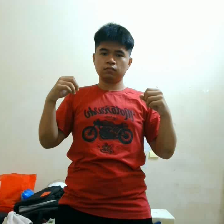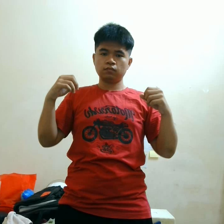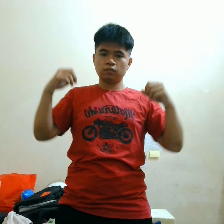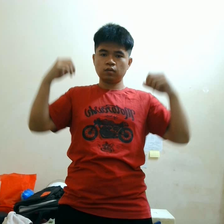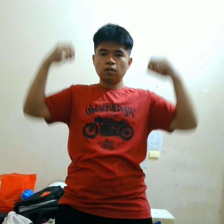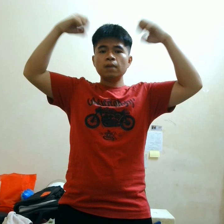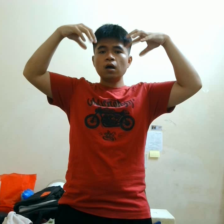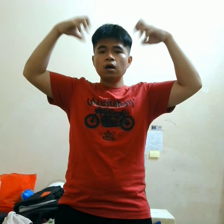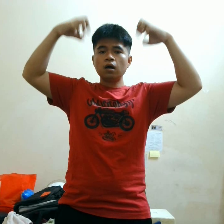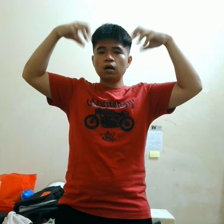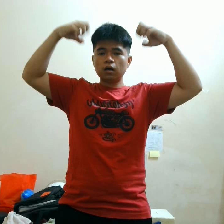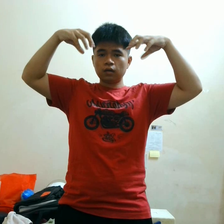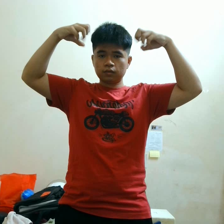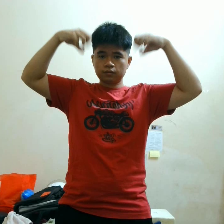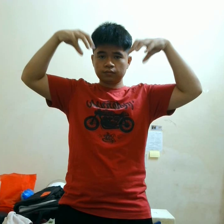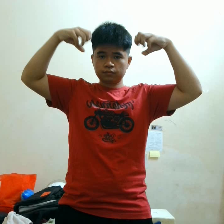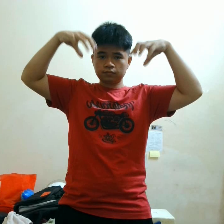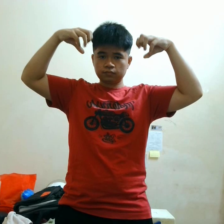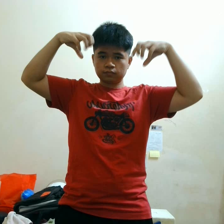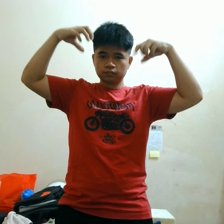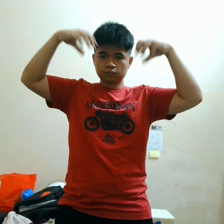mua